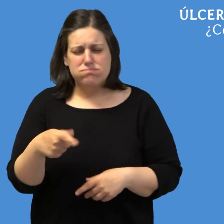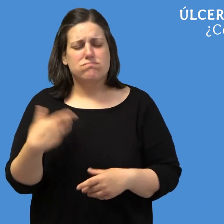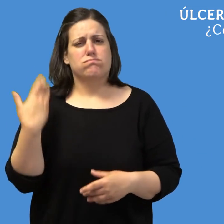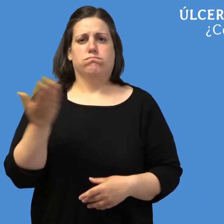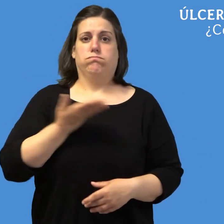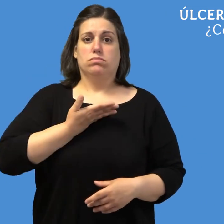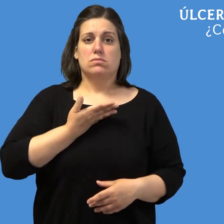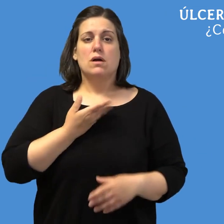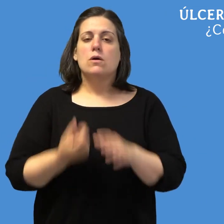afectar